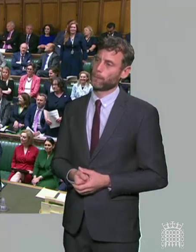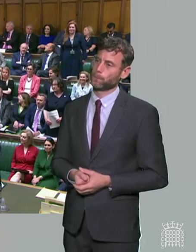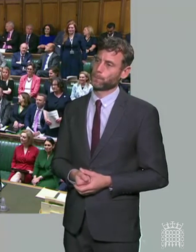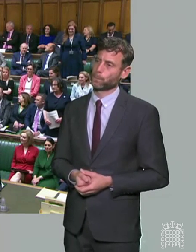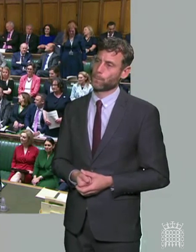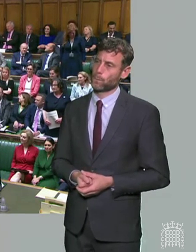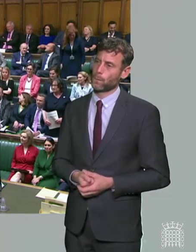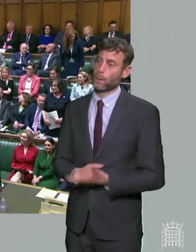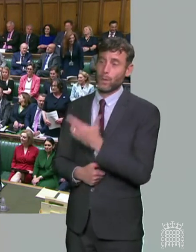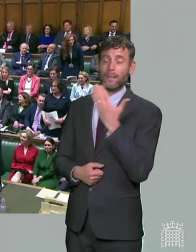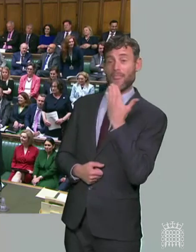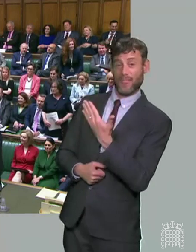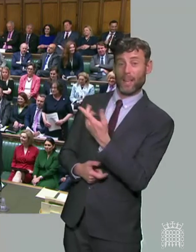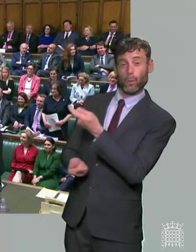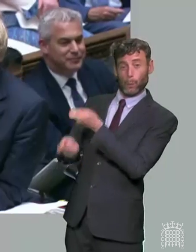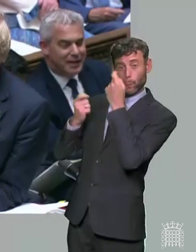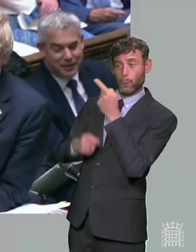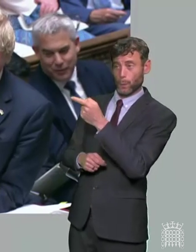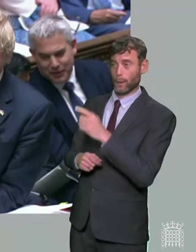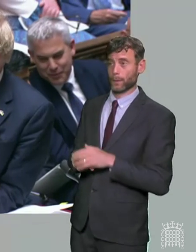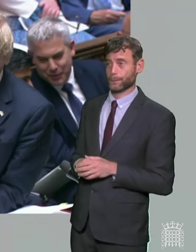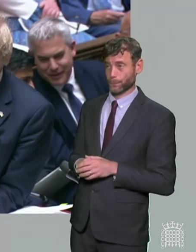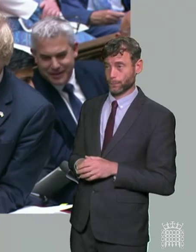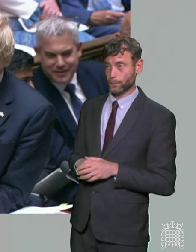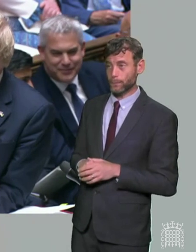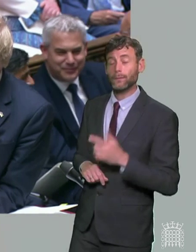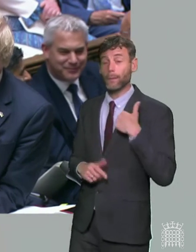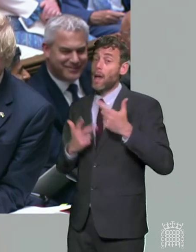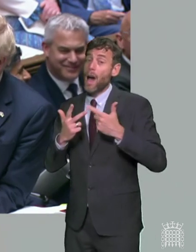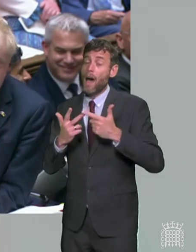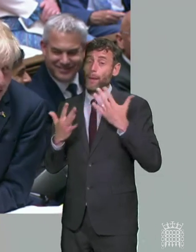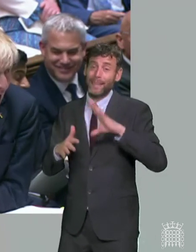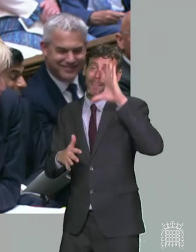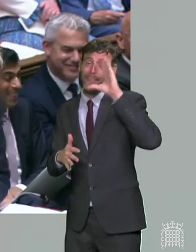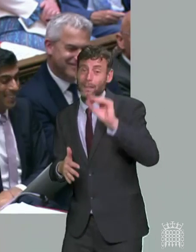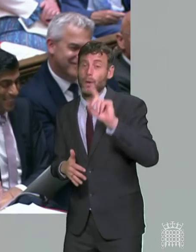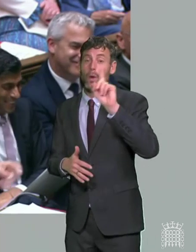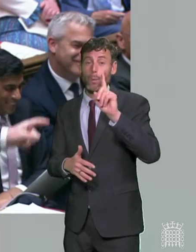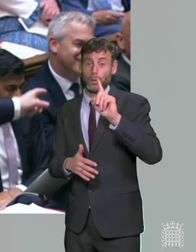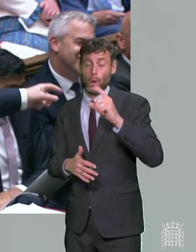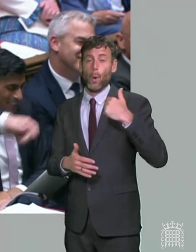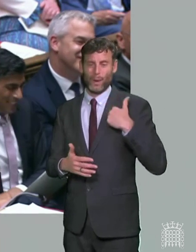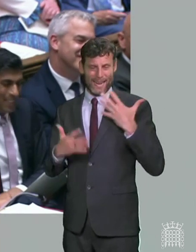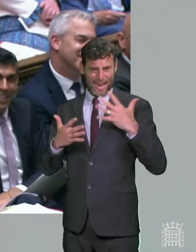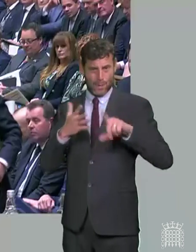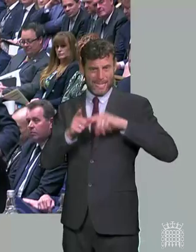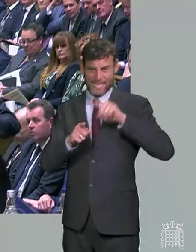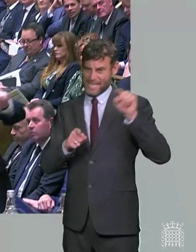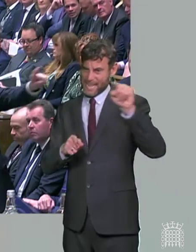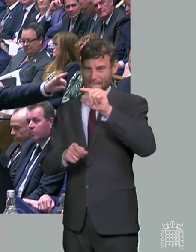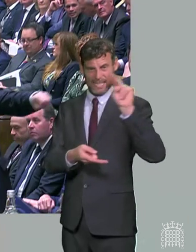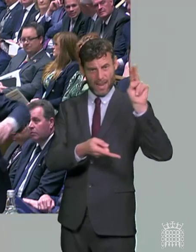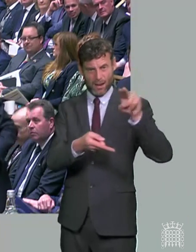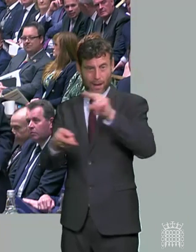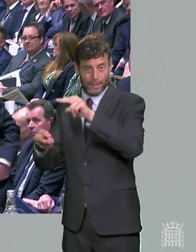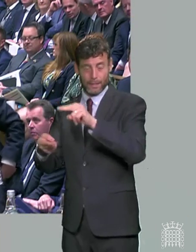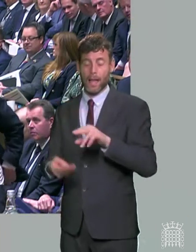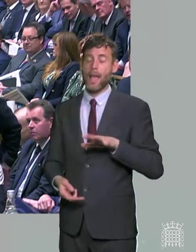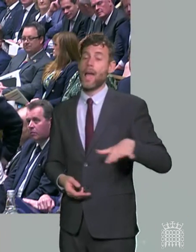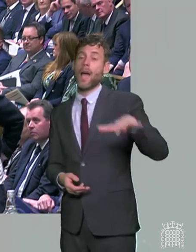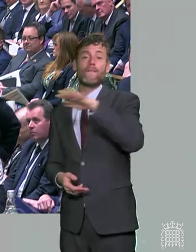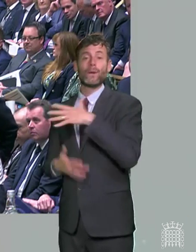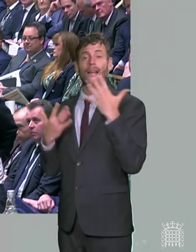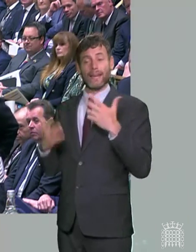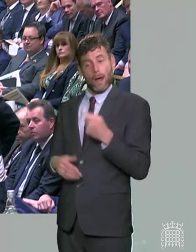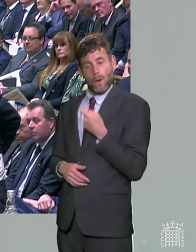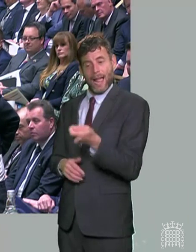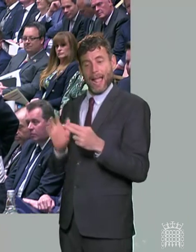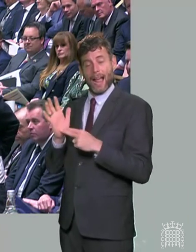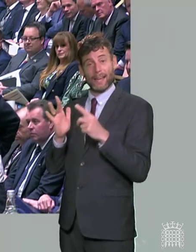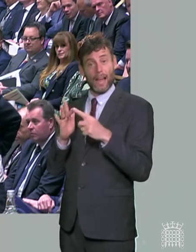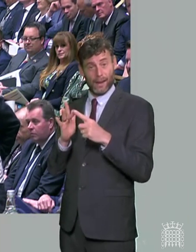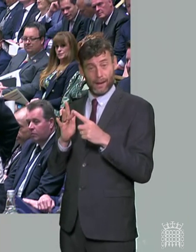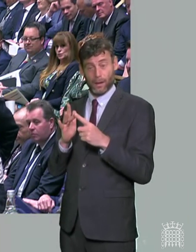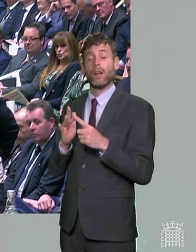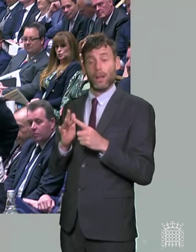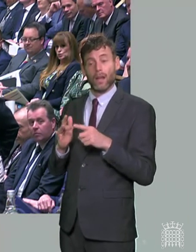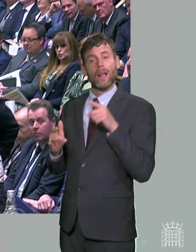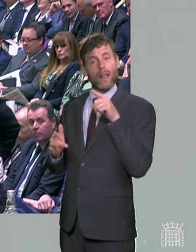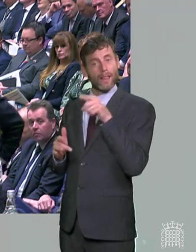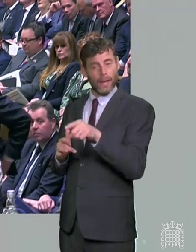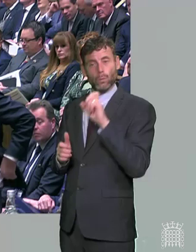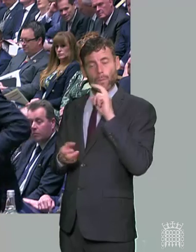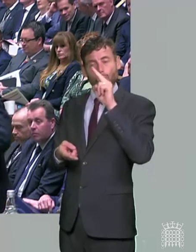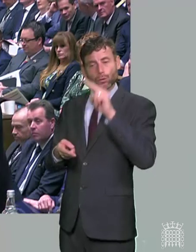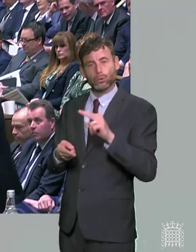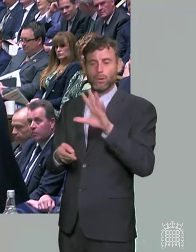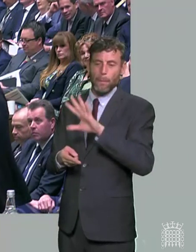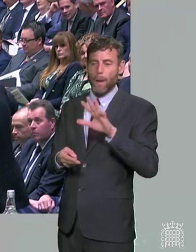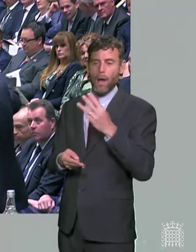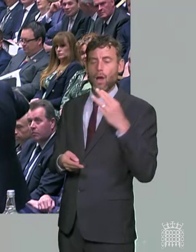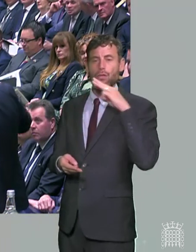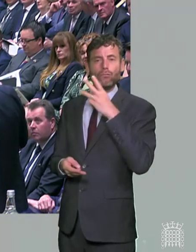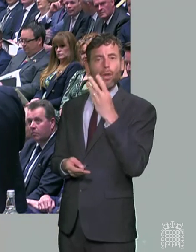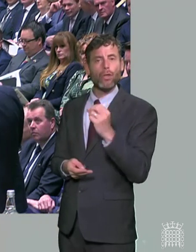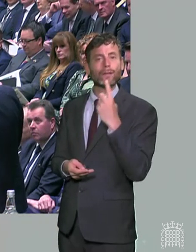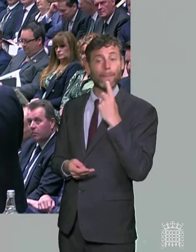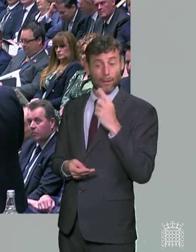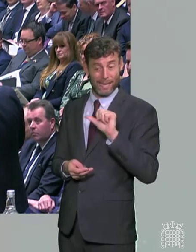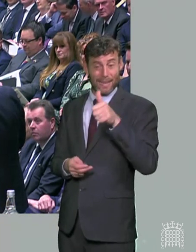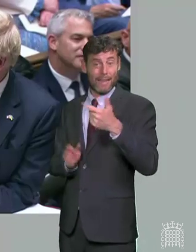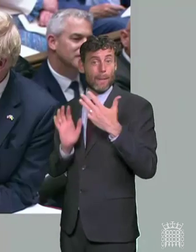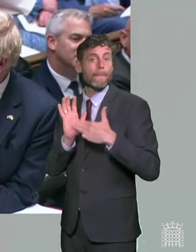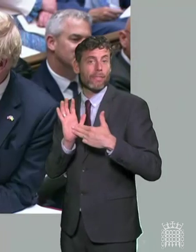In case my right honourable Friend missed what else I said, we are cutting taxes for everybody who pays national insurance contributions by an average of £330 just next month.